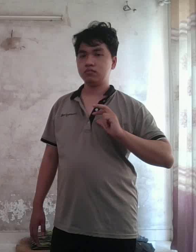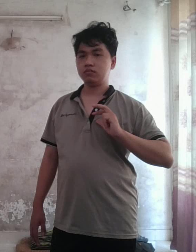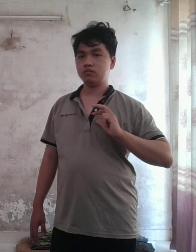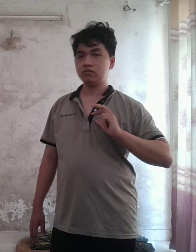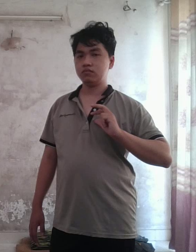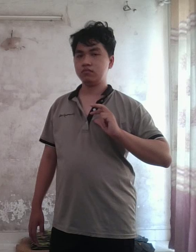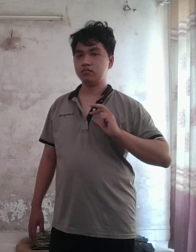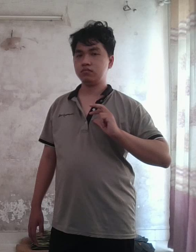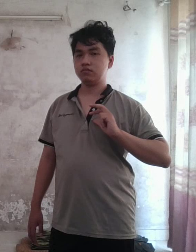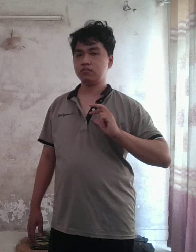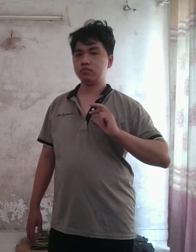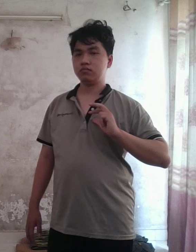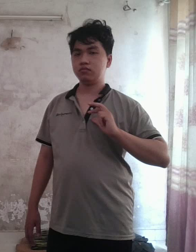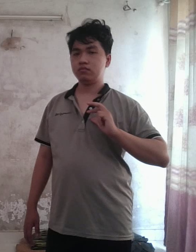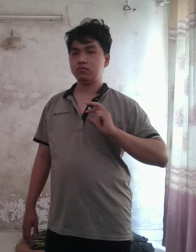giau co